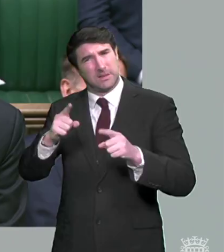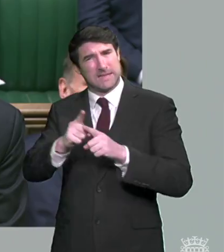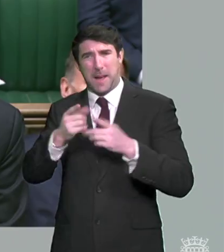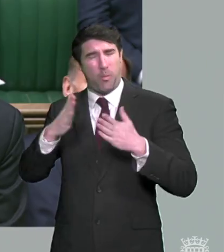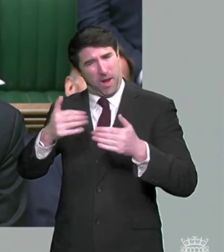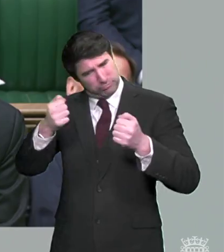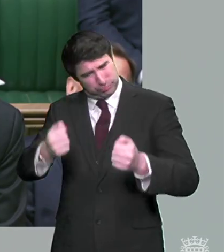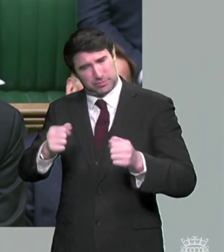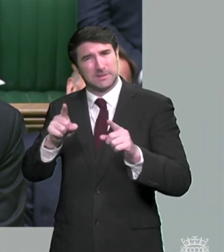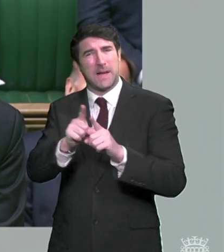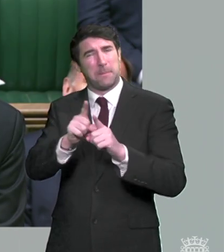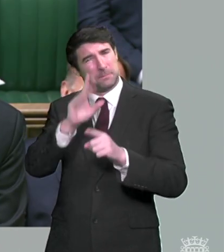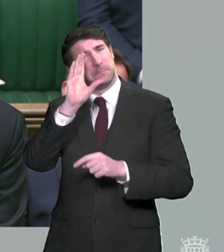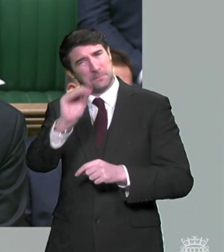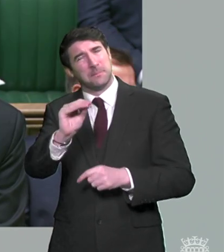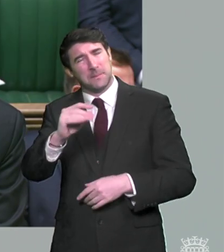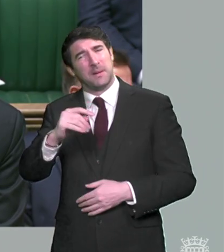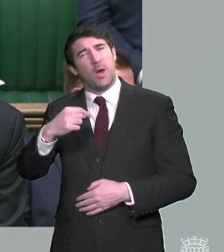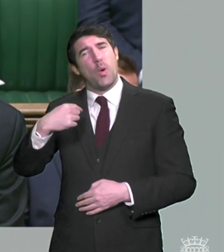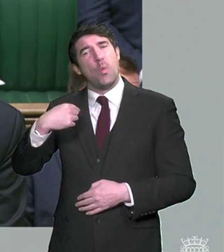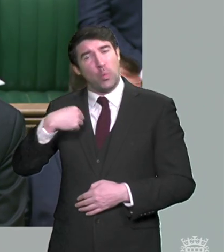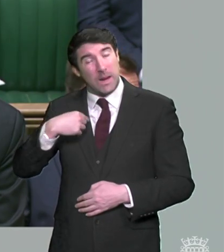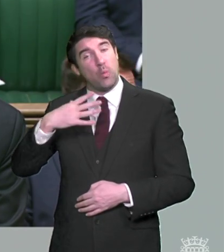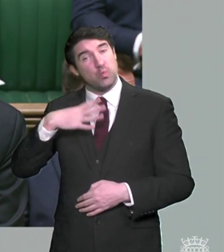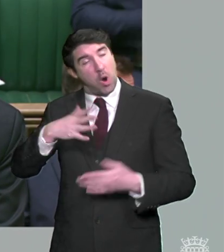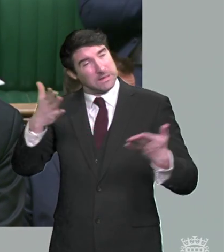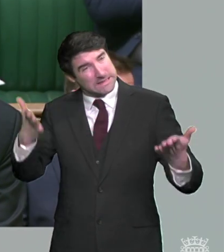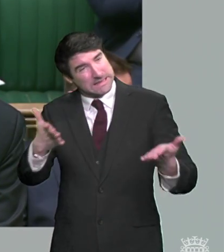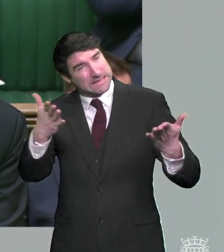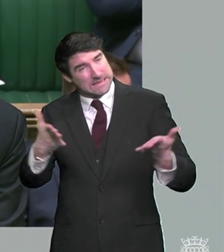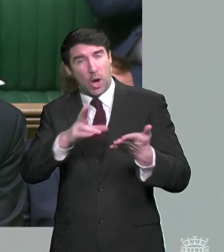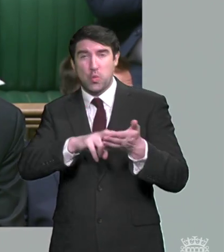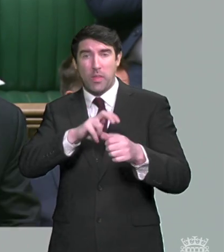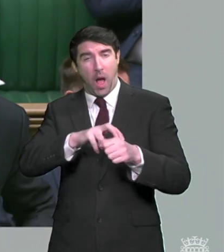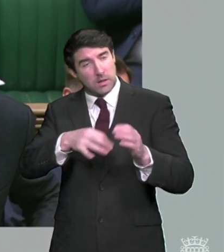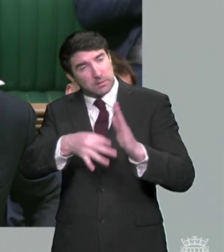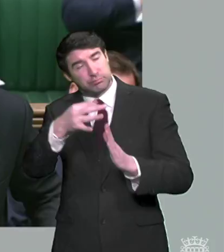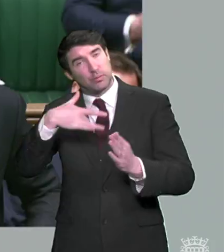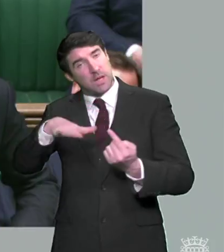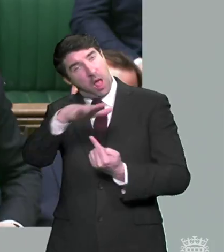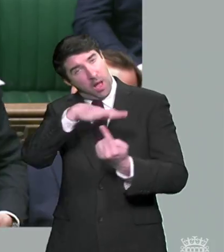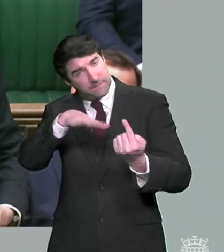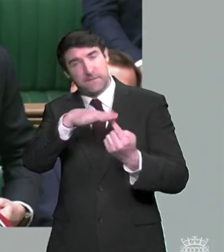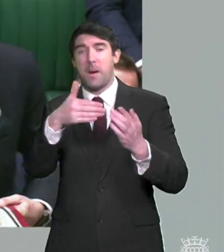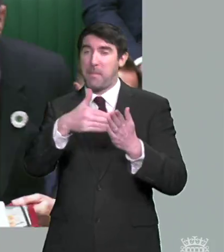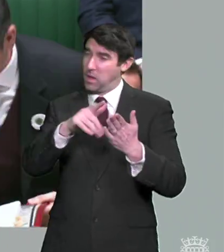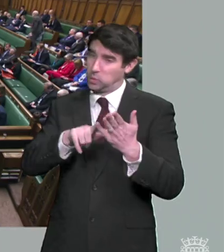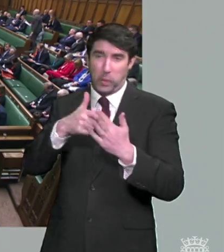The reality is that we are working extremely hard to improve life in Northern Ireland for everyone, and right across the whole UK.